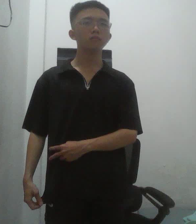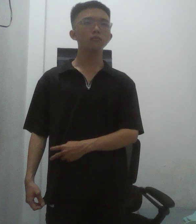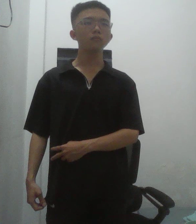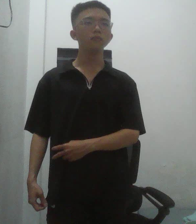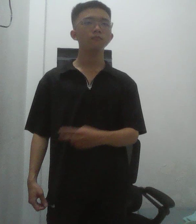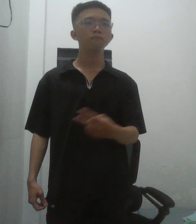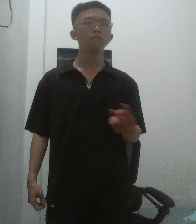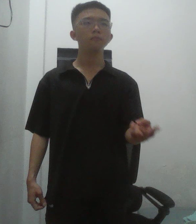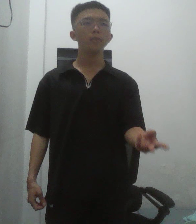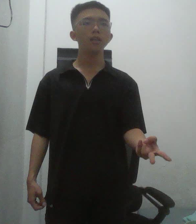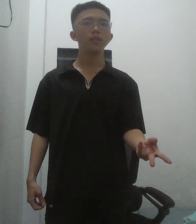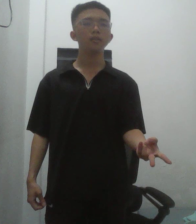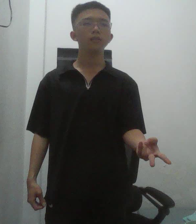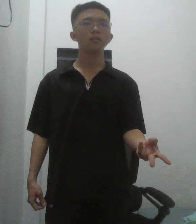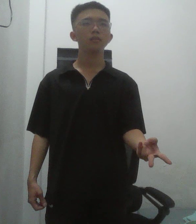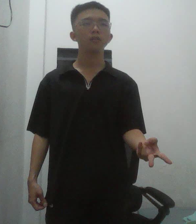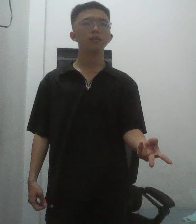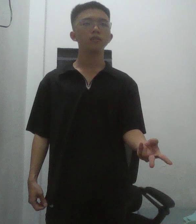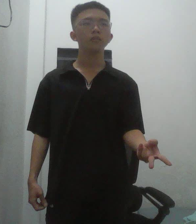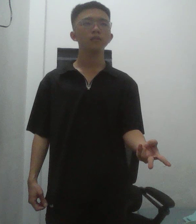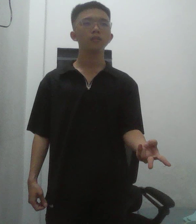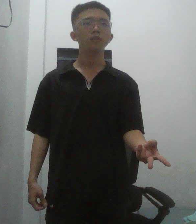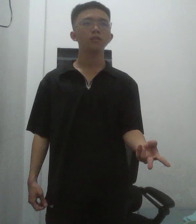it